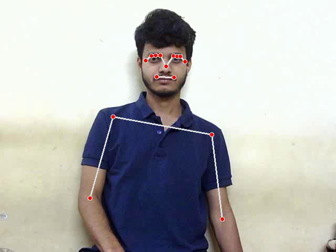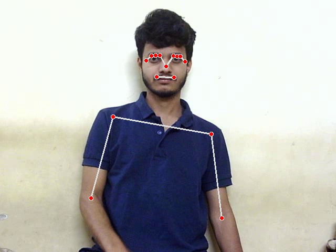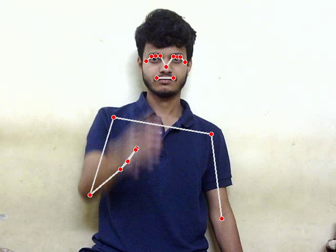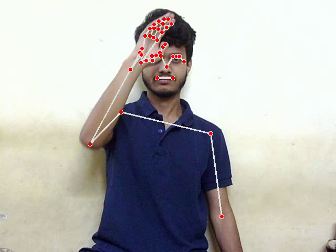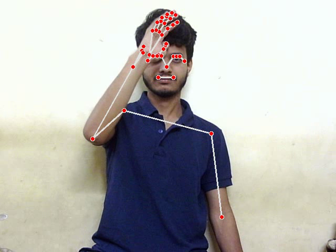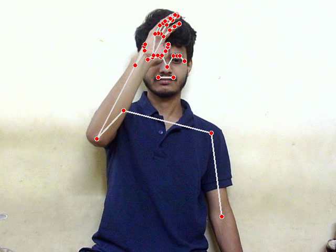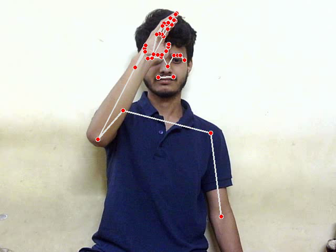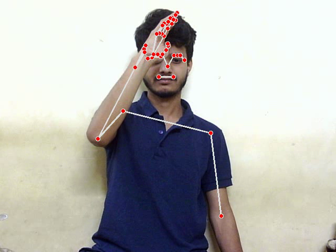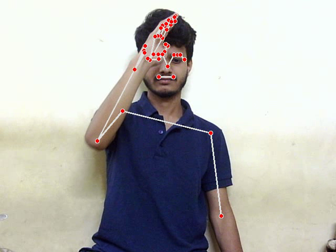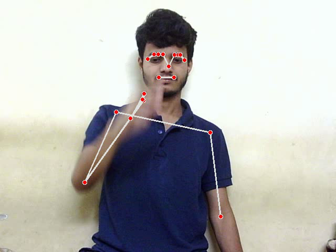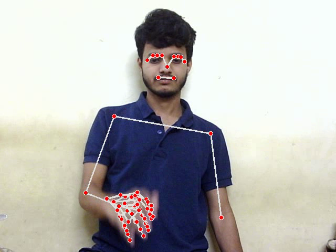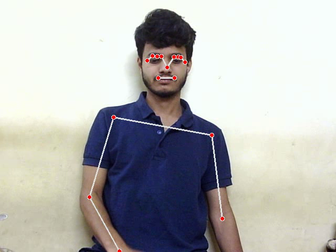father